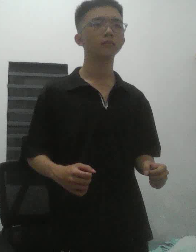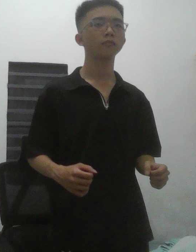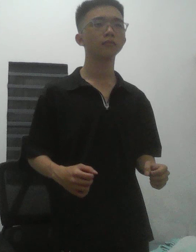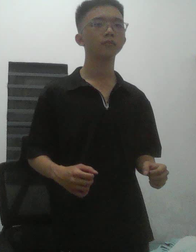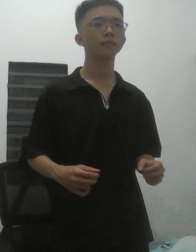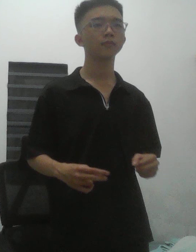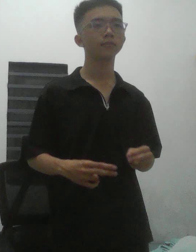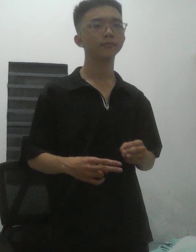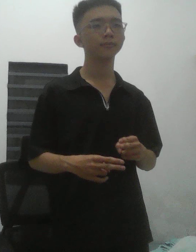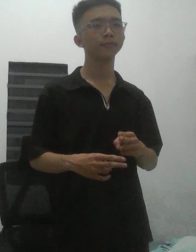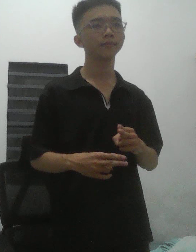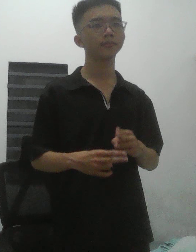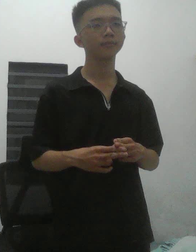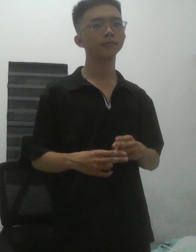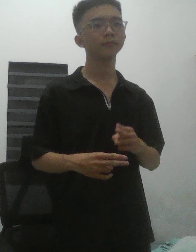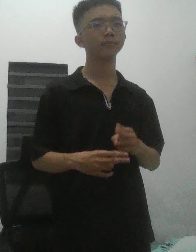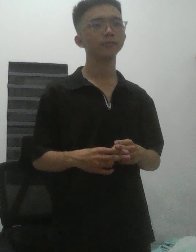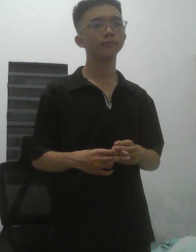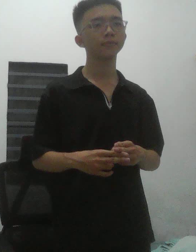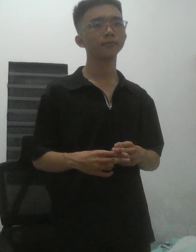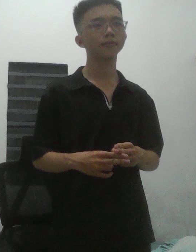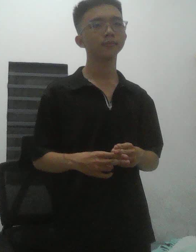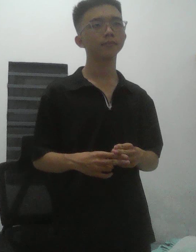ten